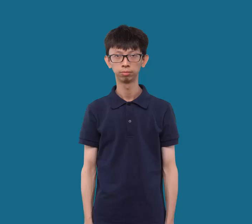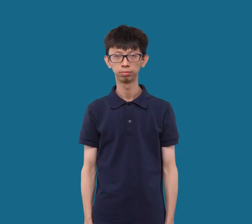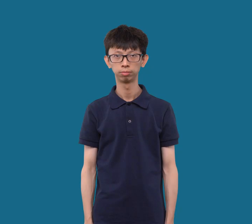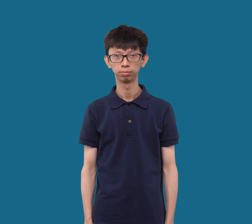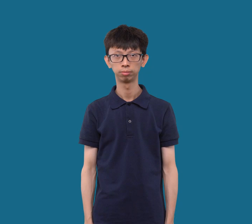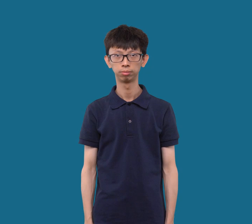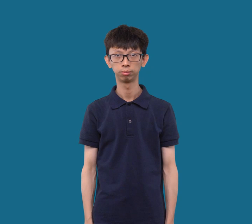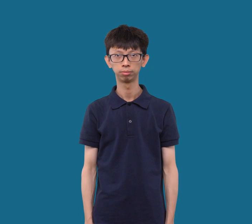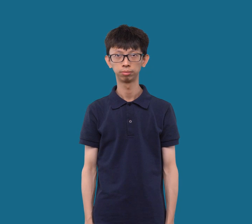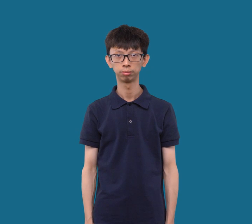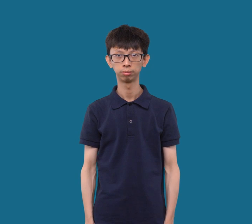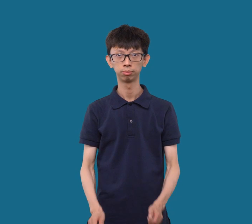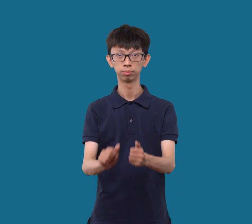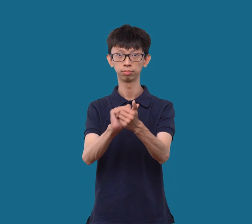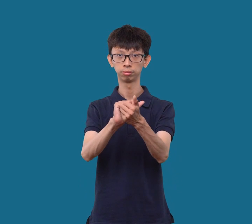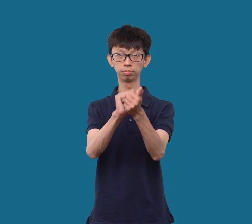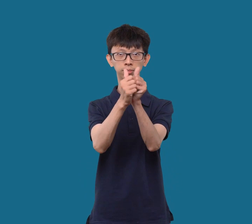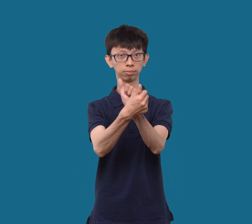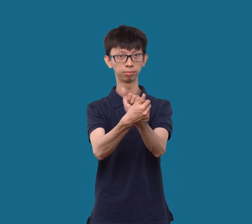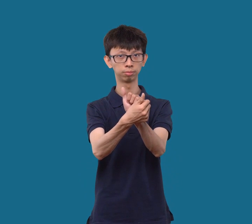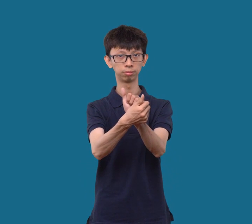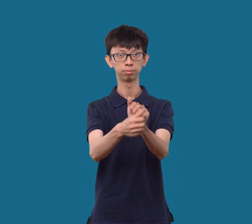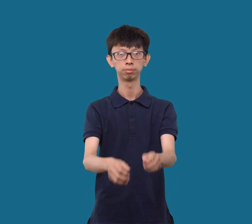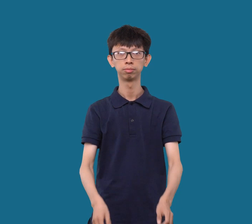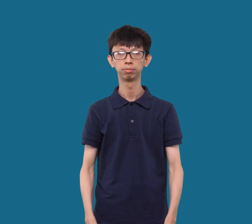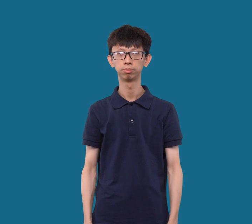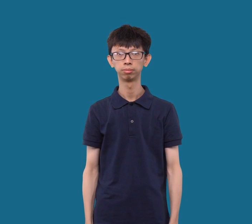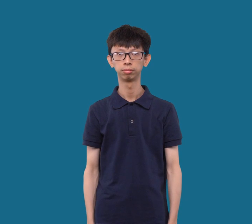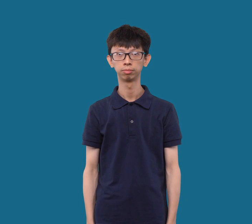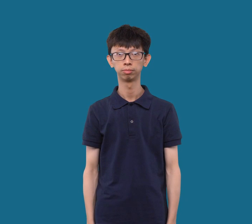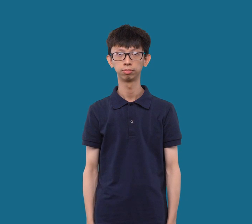khắc phục